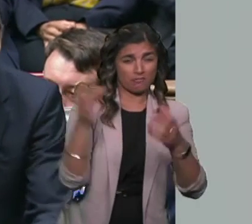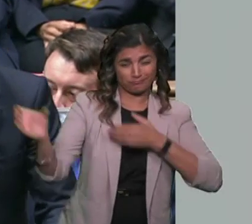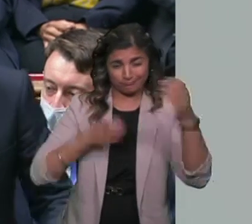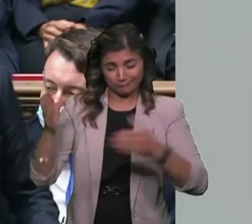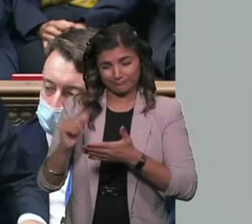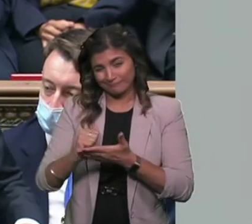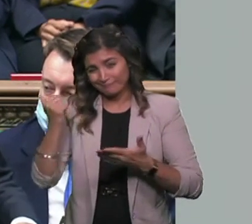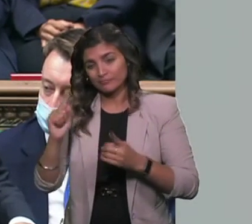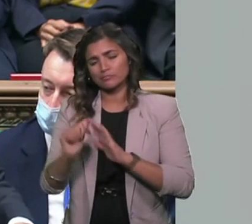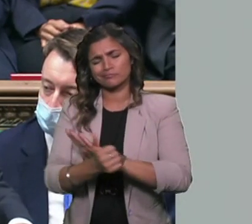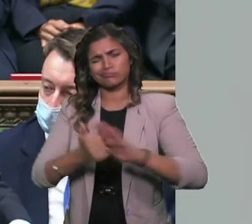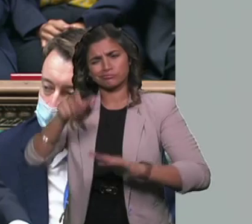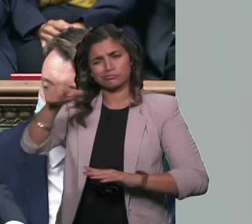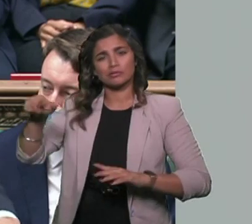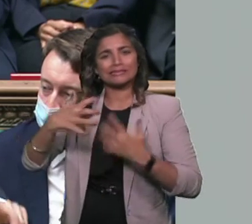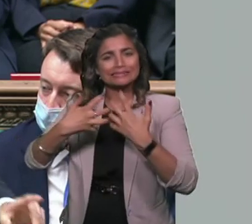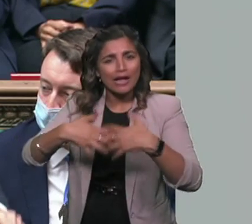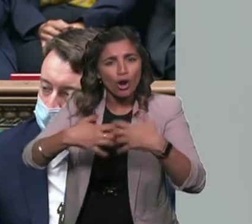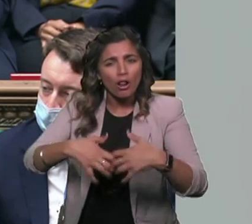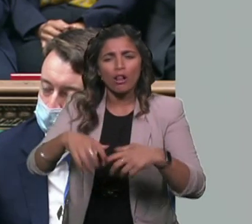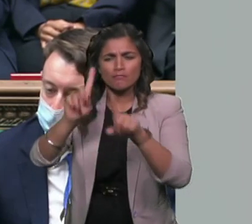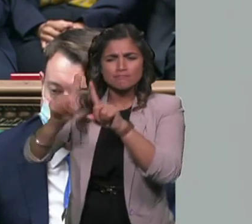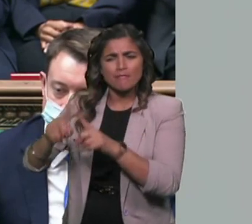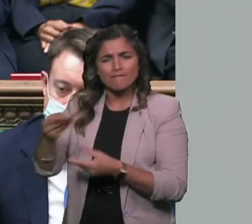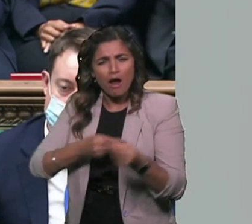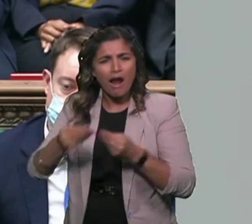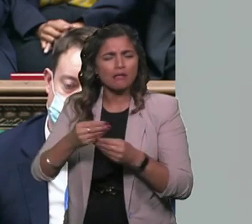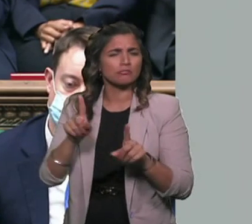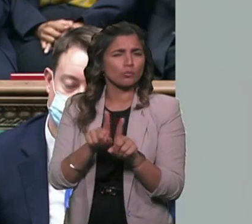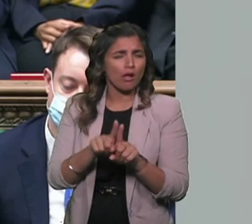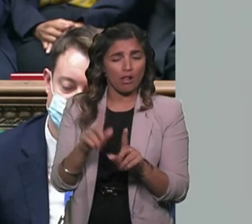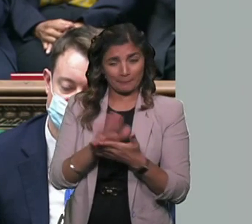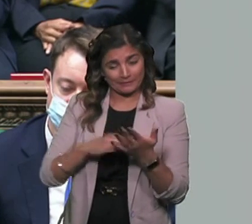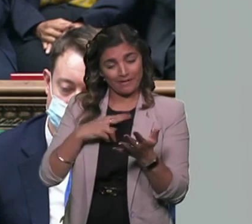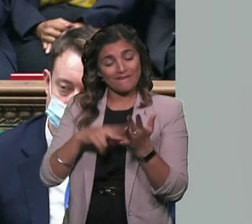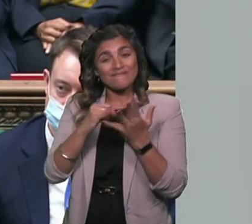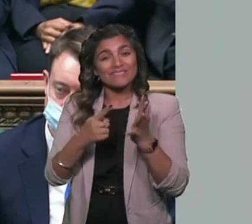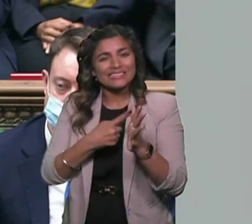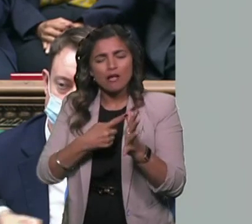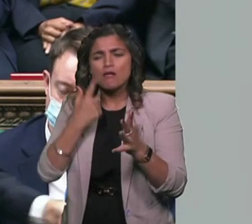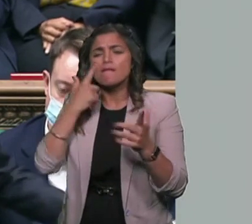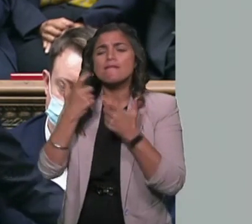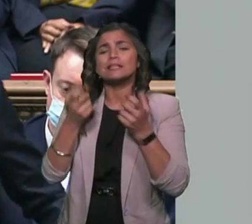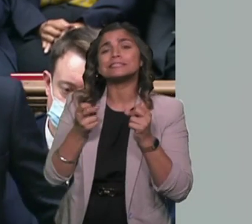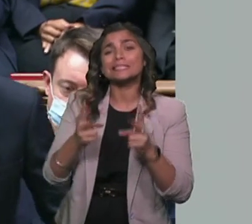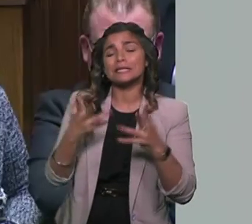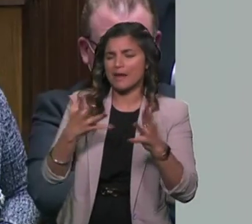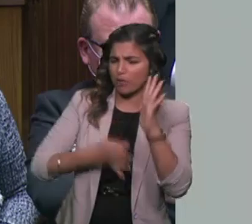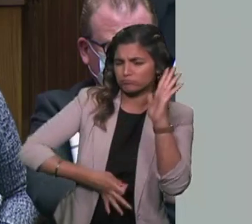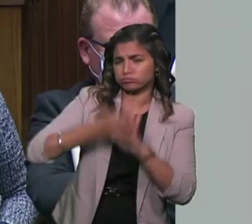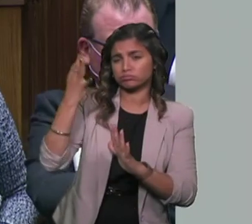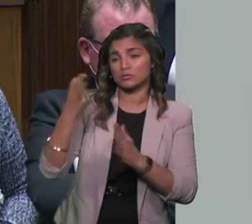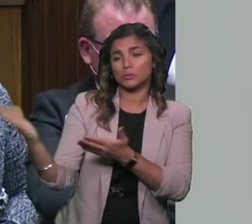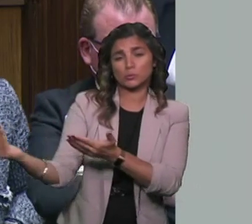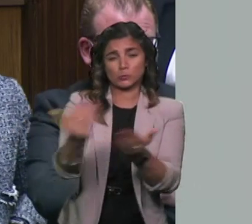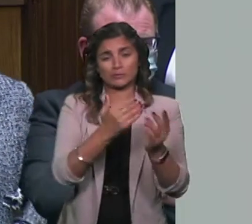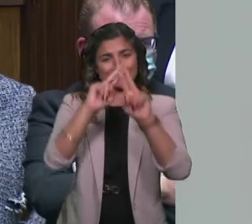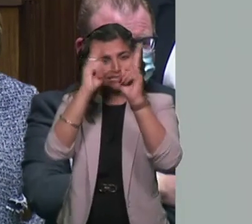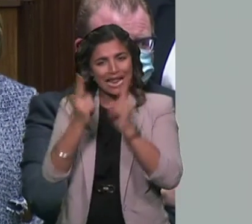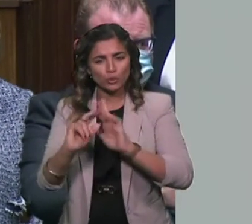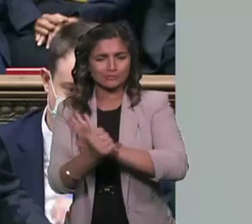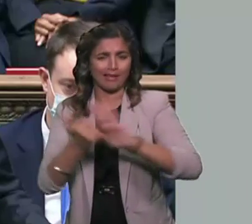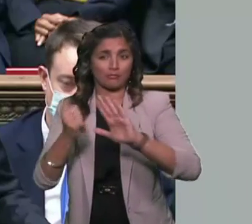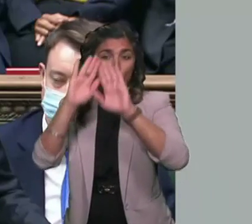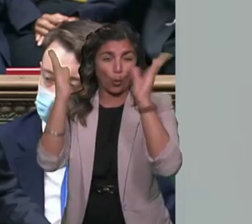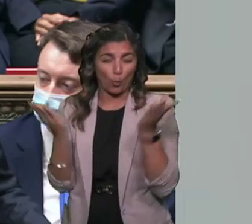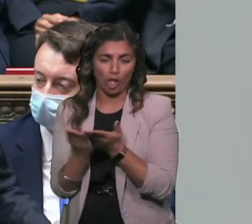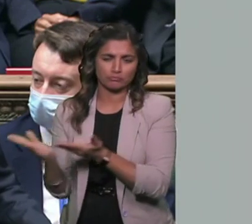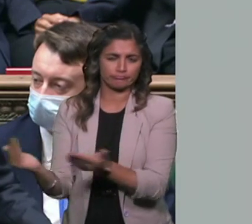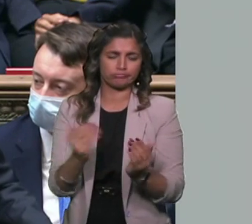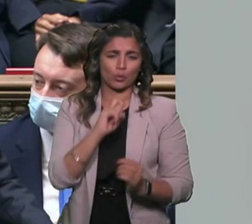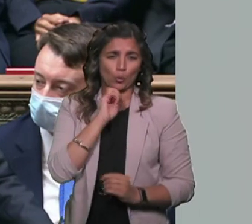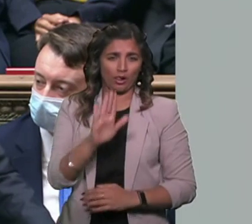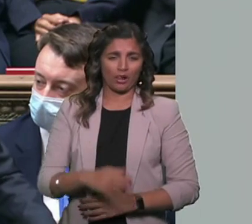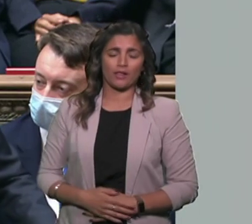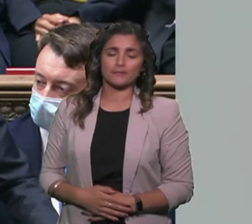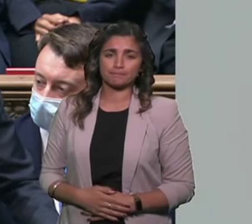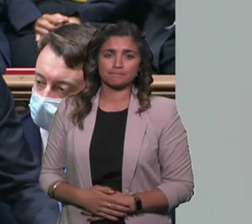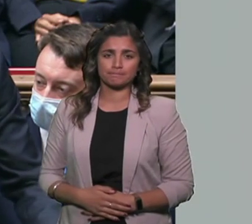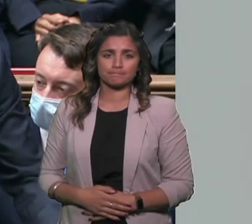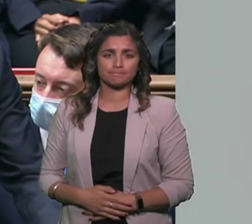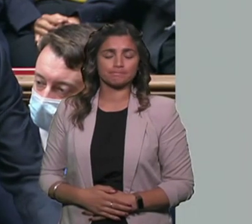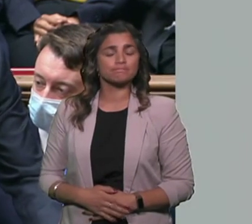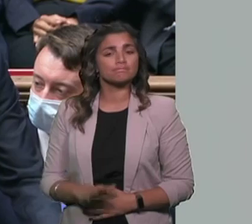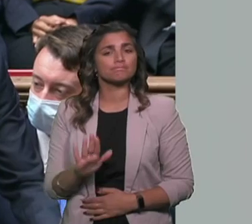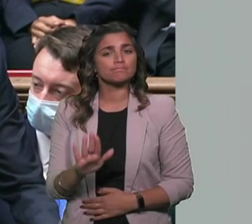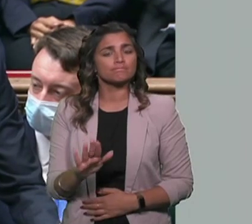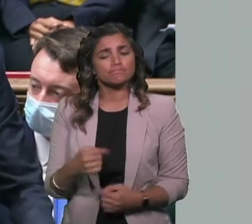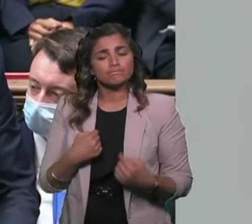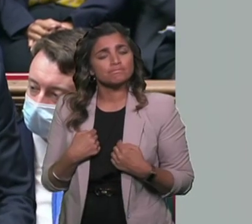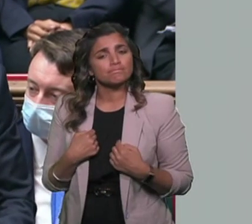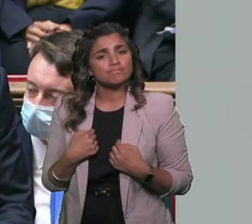It is all part of our plan to make our visa system for international talent the most competitive in the world.